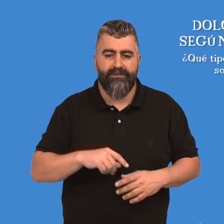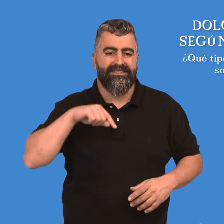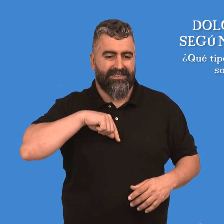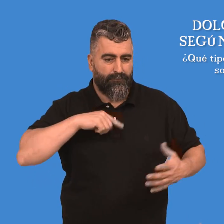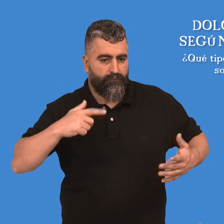sentir